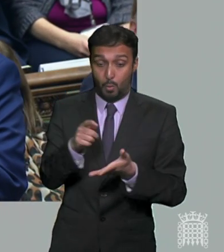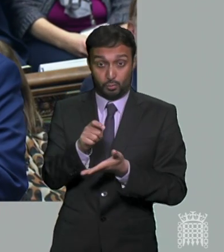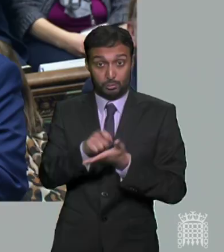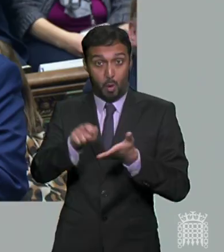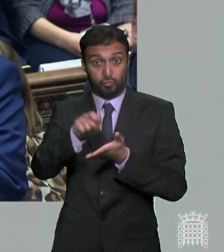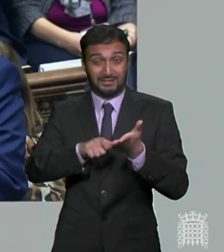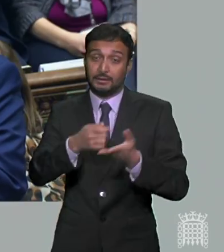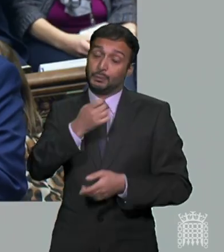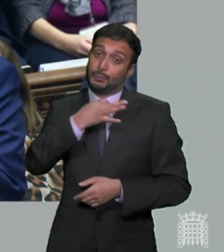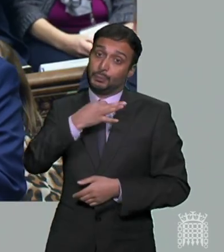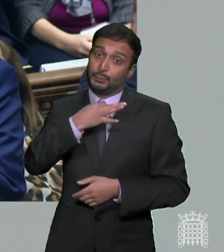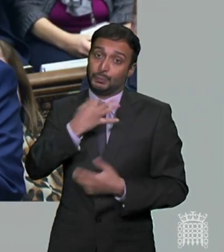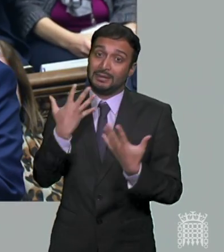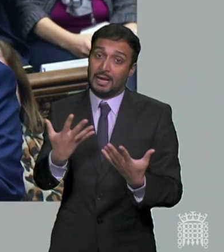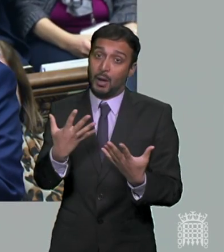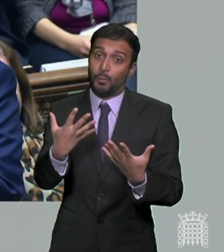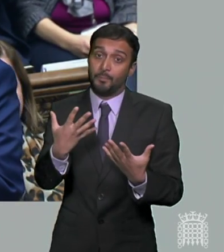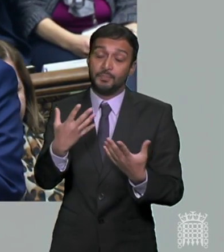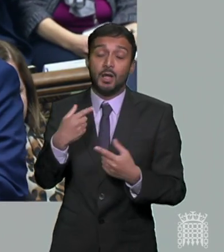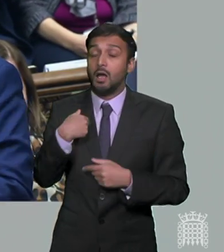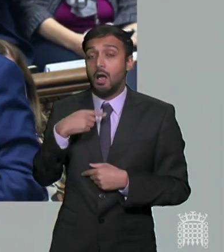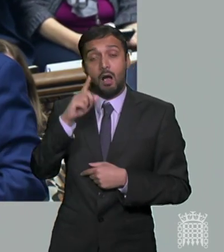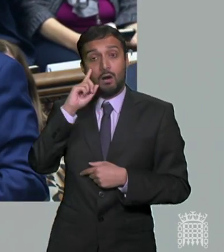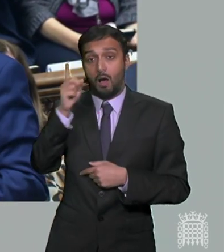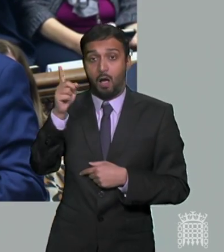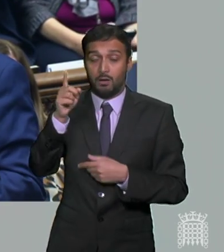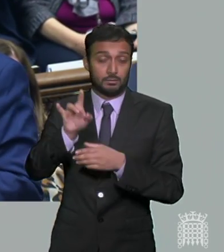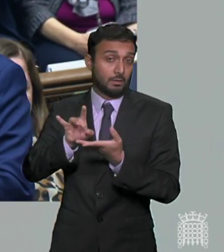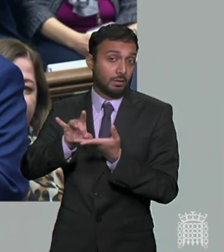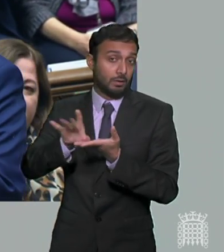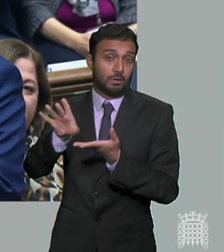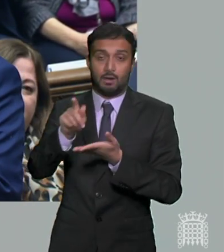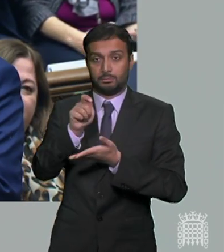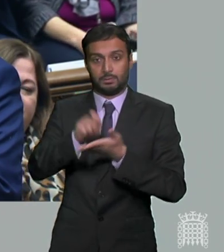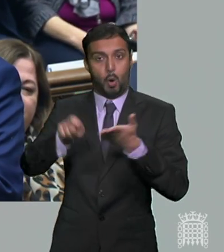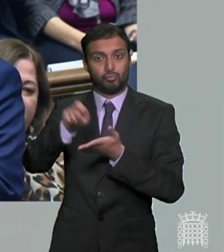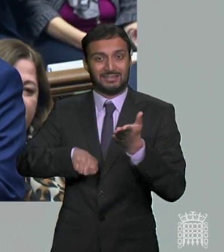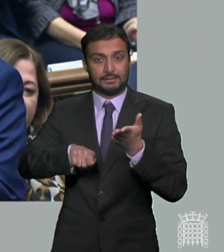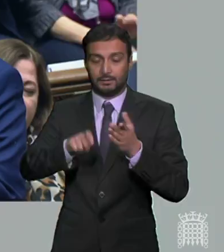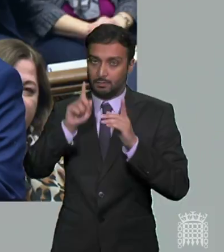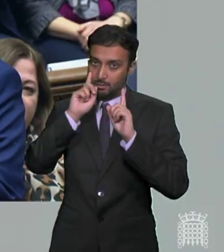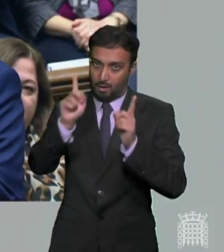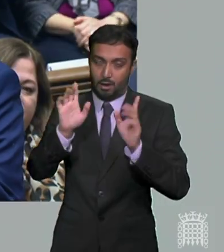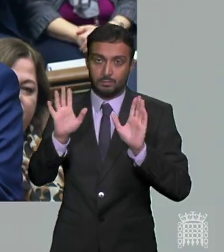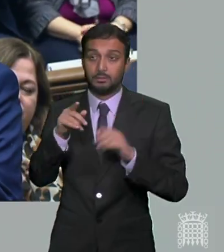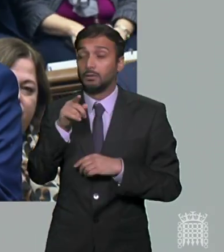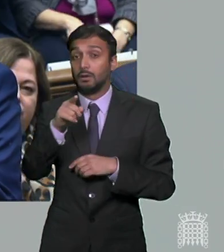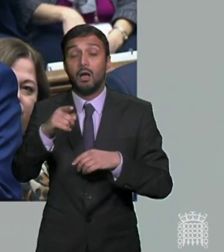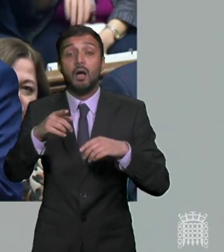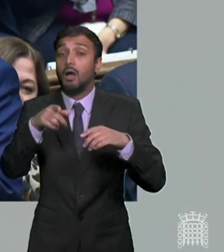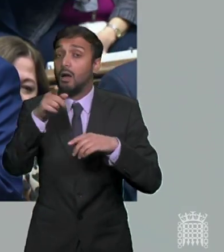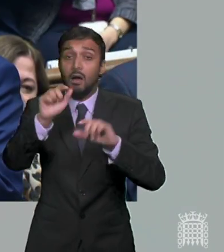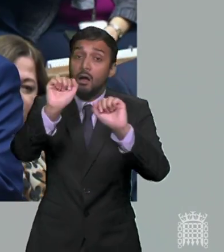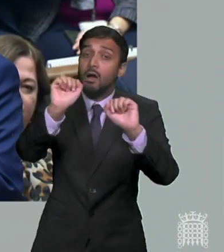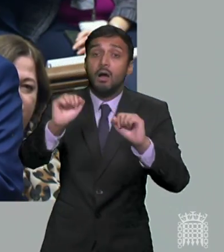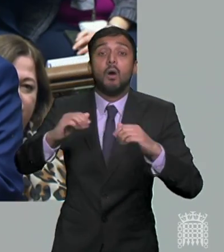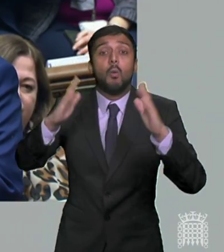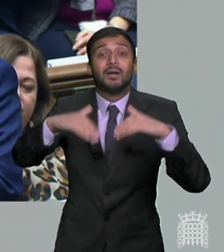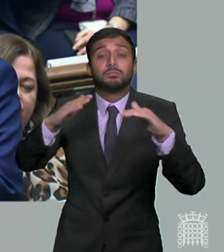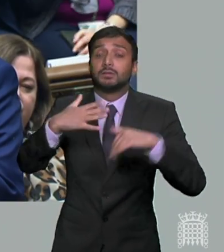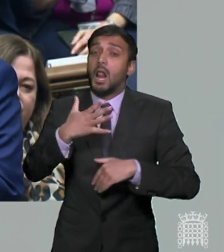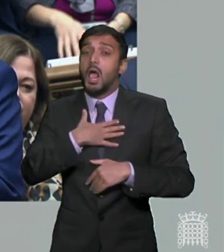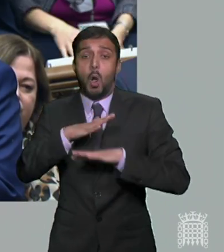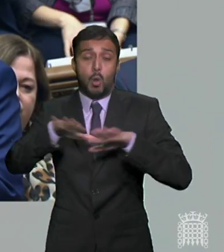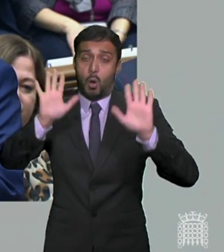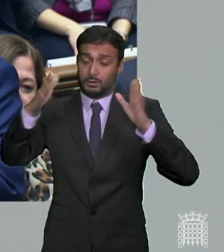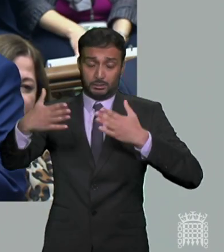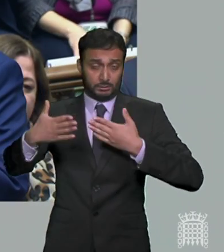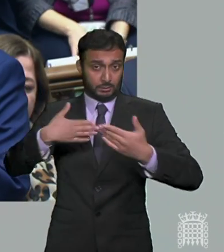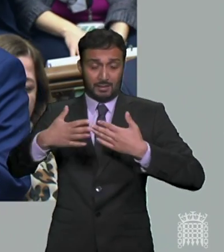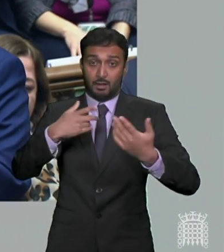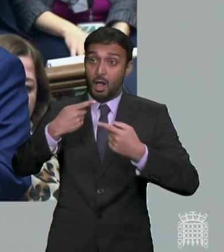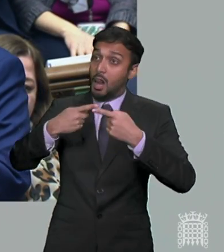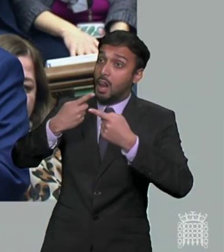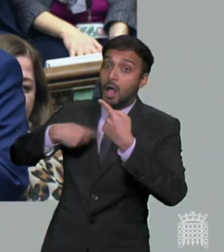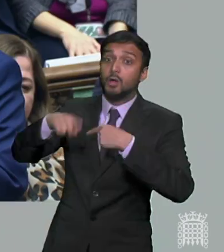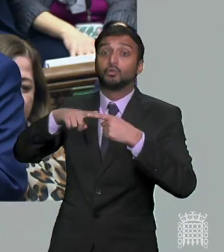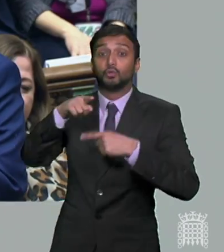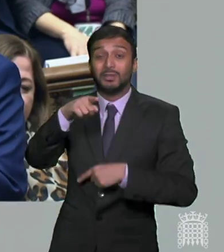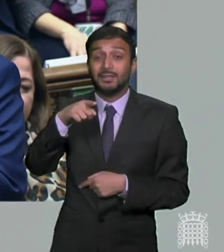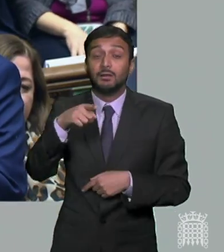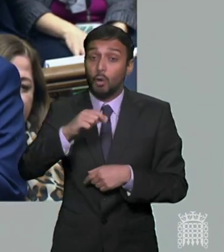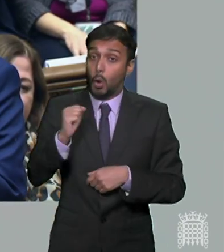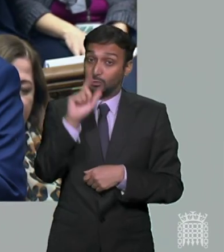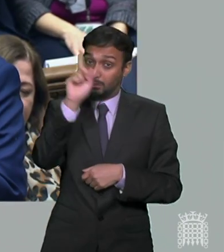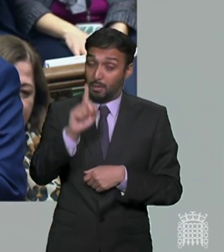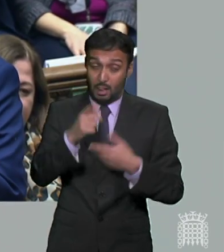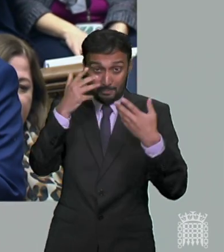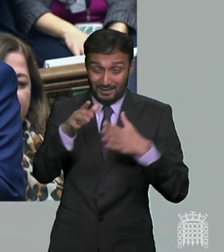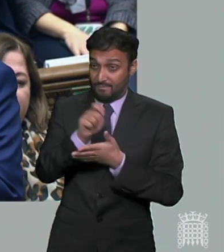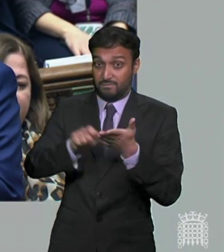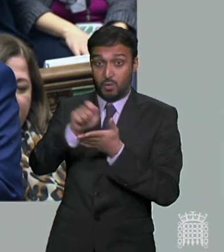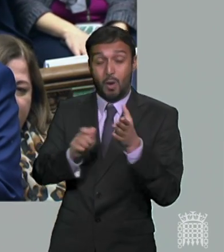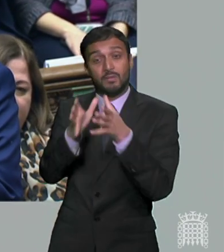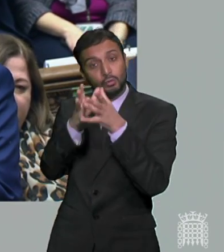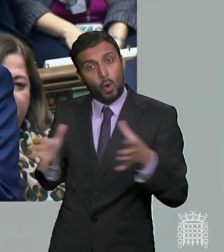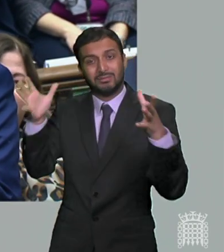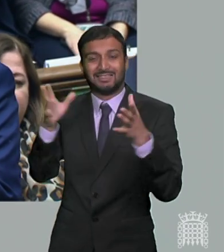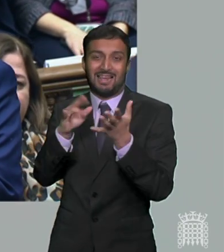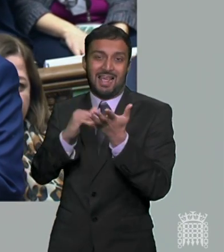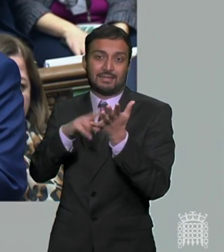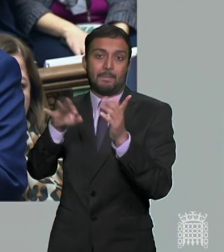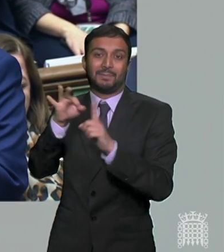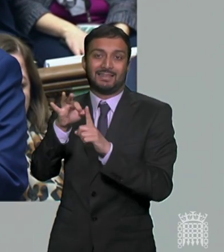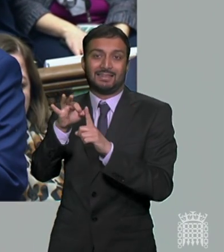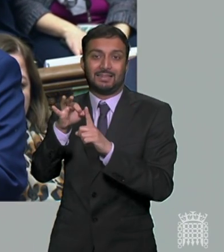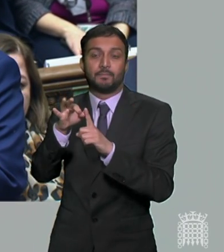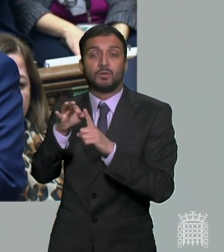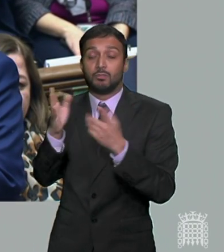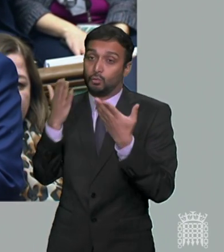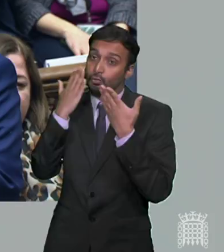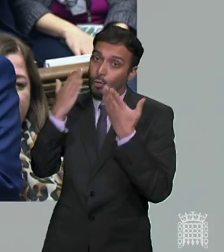And democracy will not be denied, because whether Westminster likes it or not, last year the people of Scotland voted for a Scottish Parliament with the majority and the mandate to deliver an independence referendum.